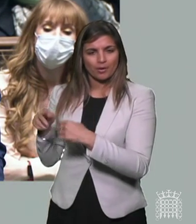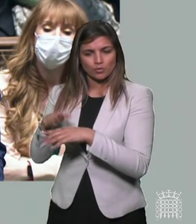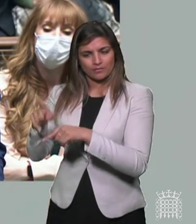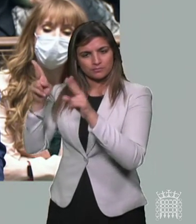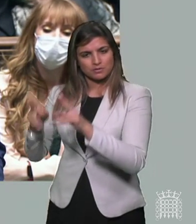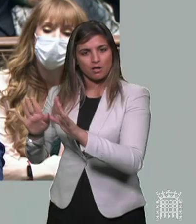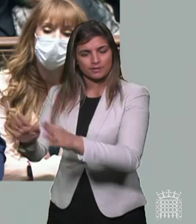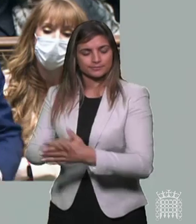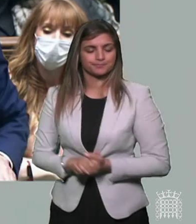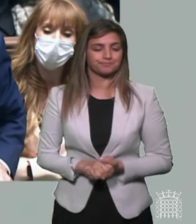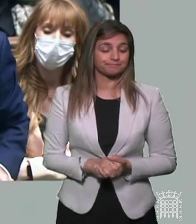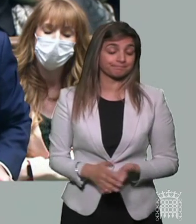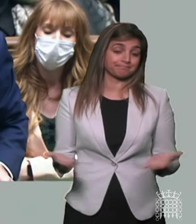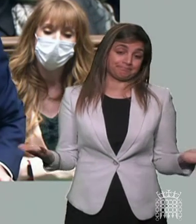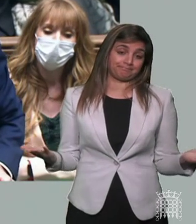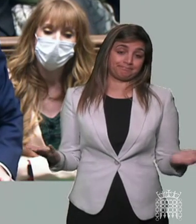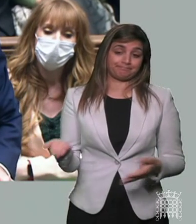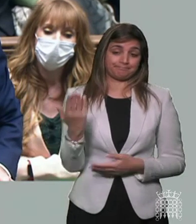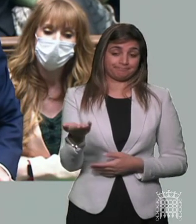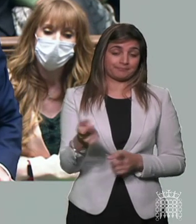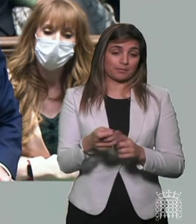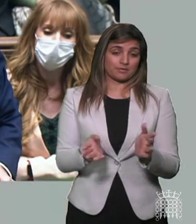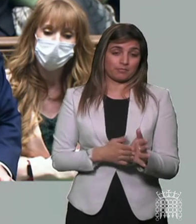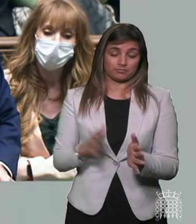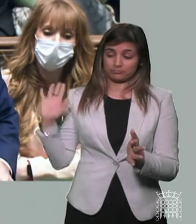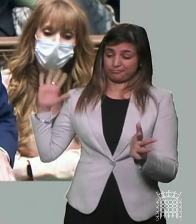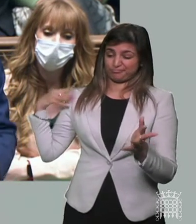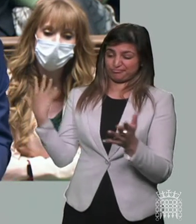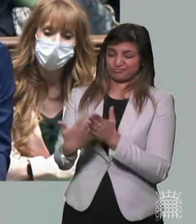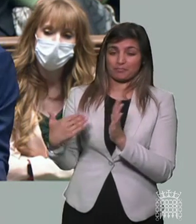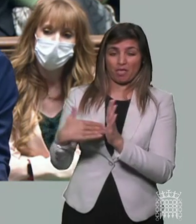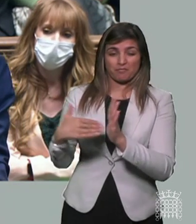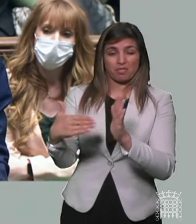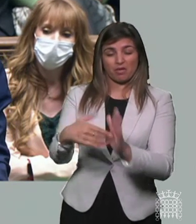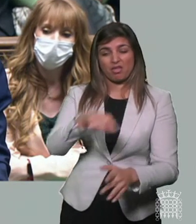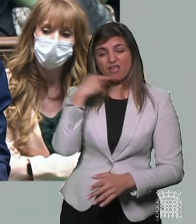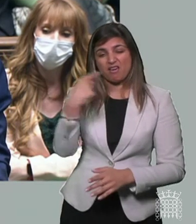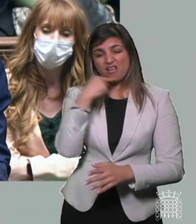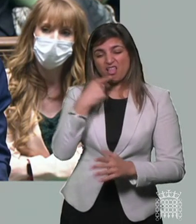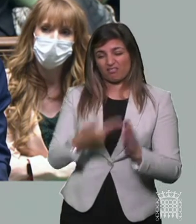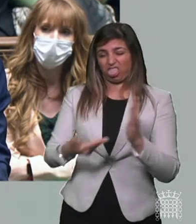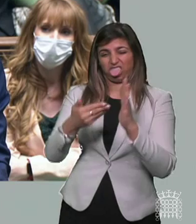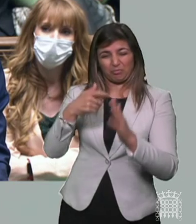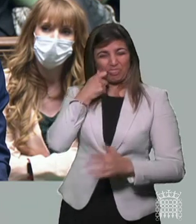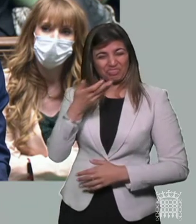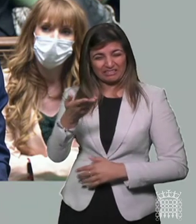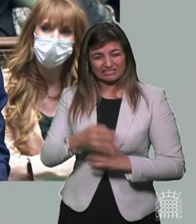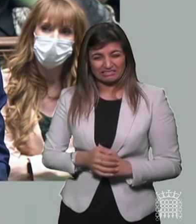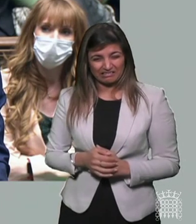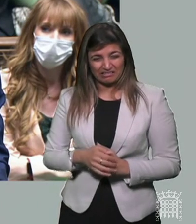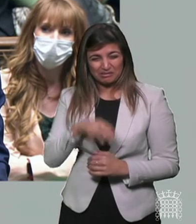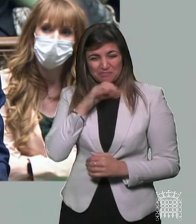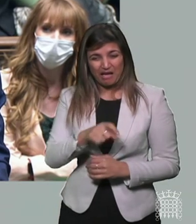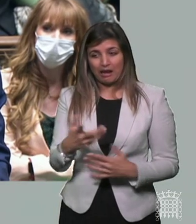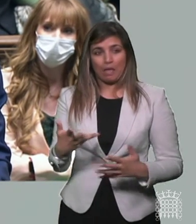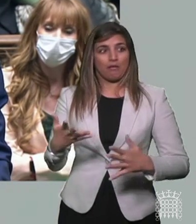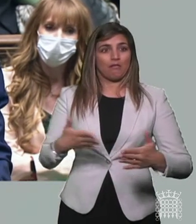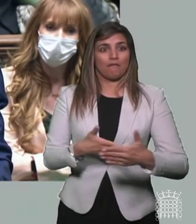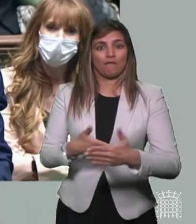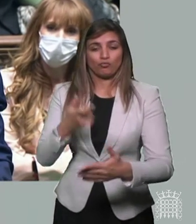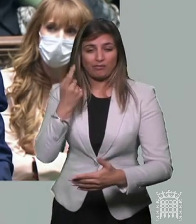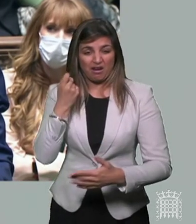Well, there we have it: after months of deceit and deception, the pathetic spectacle of a man who has run out of road.